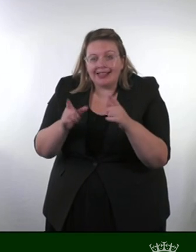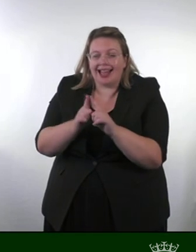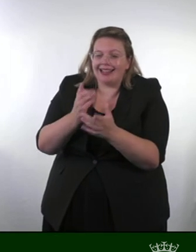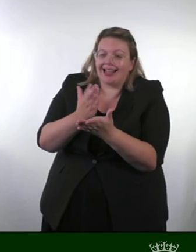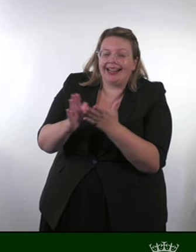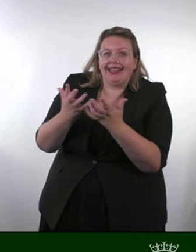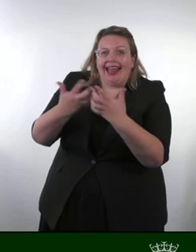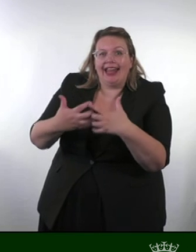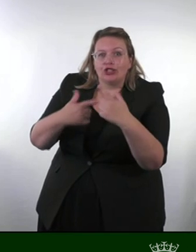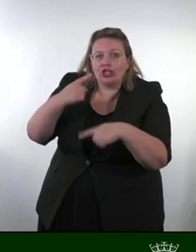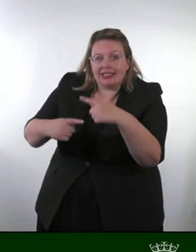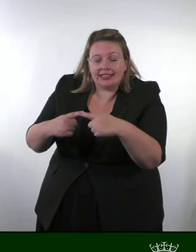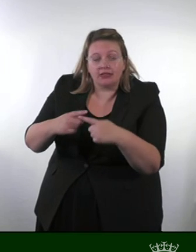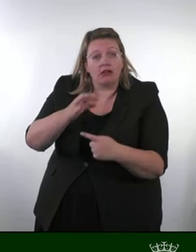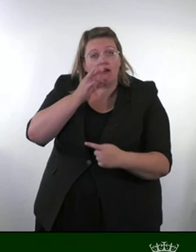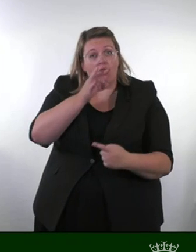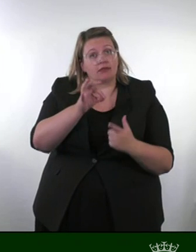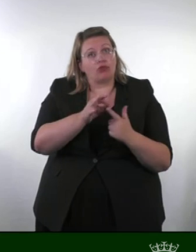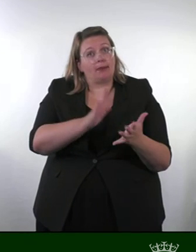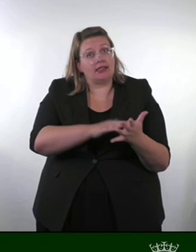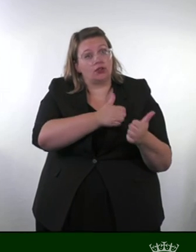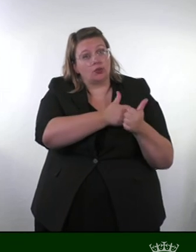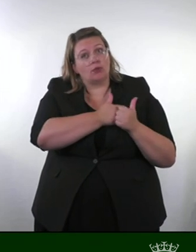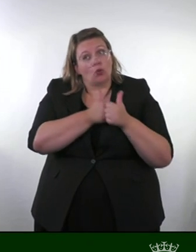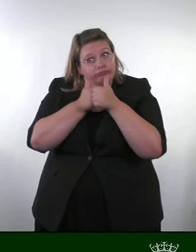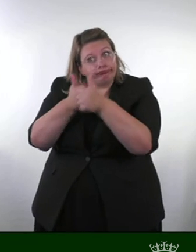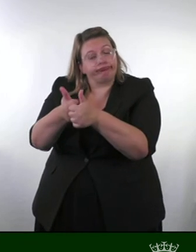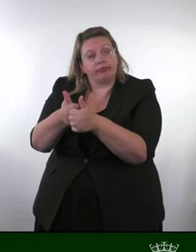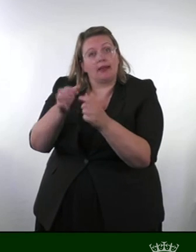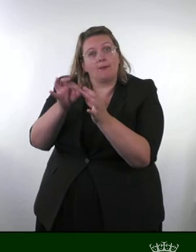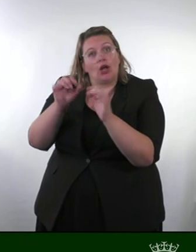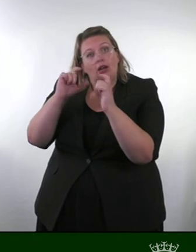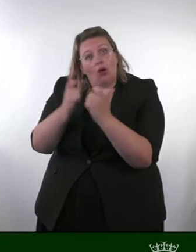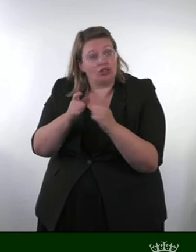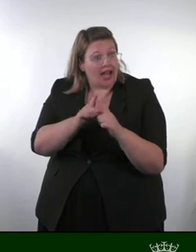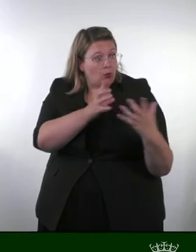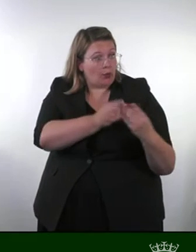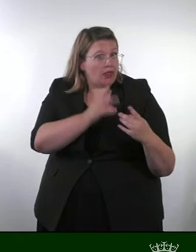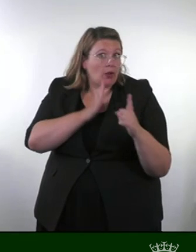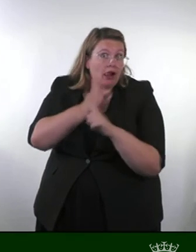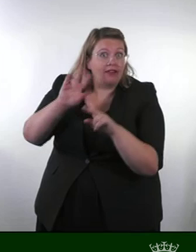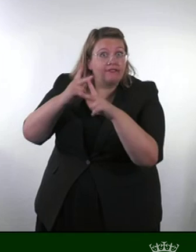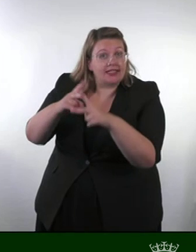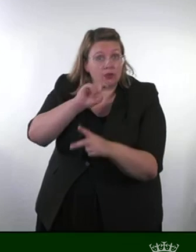Will the Prime Minister join me in giving Burnley College backing from the Government, and will he join me in visiting the college in the future?